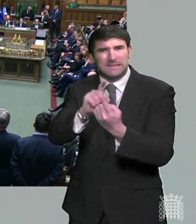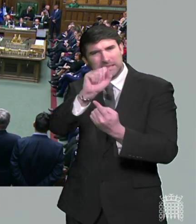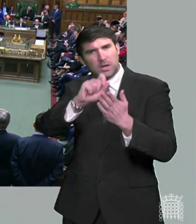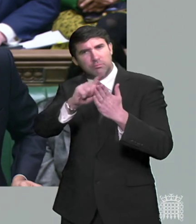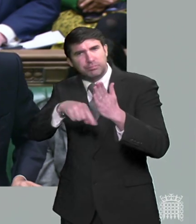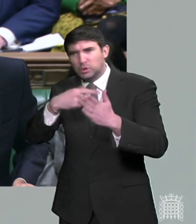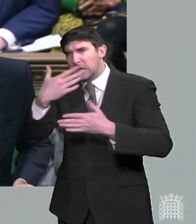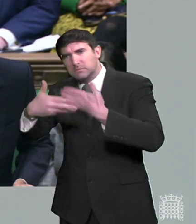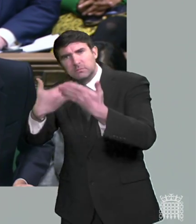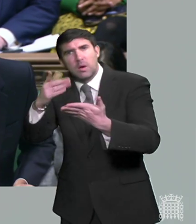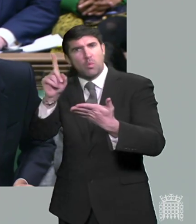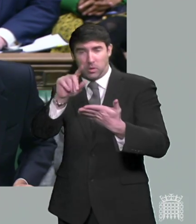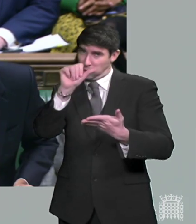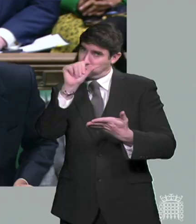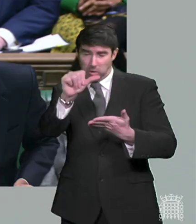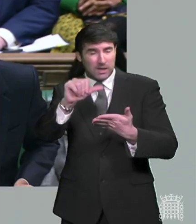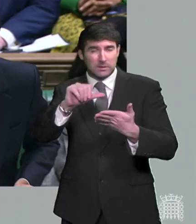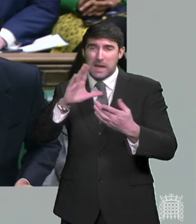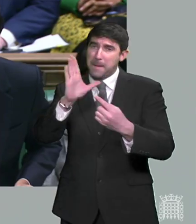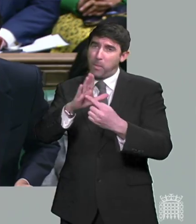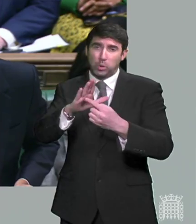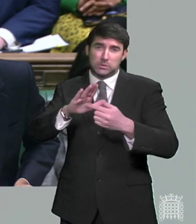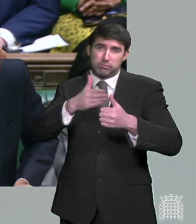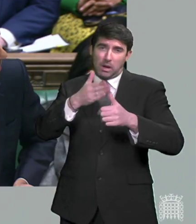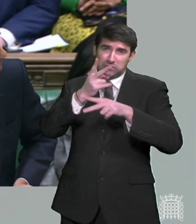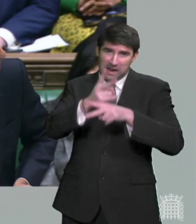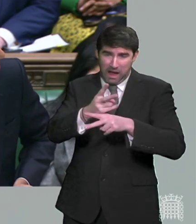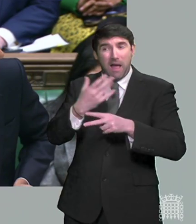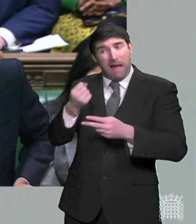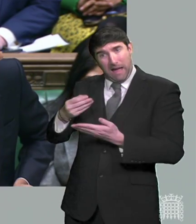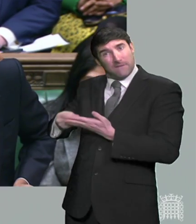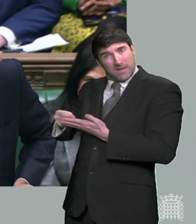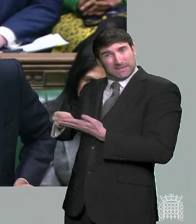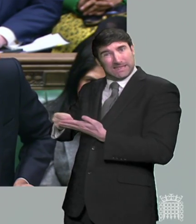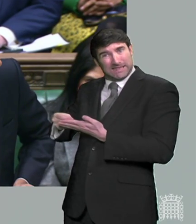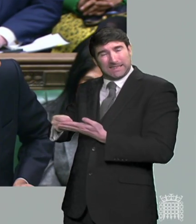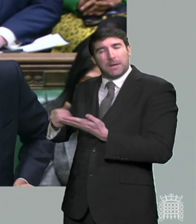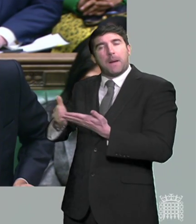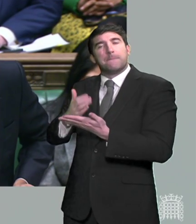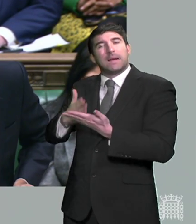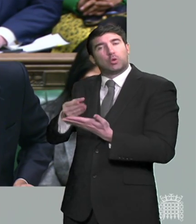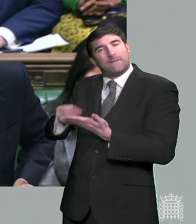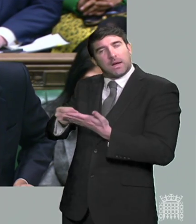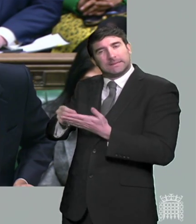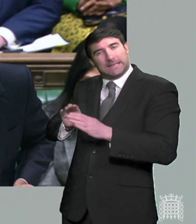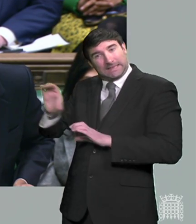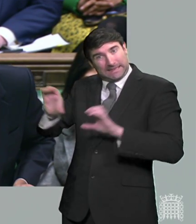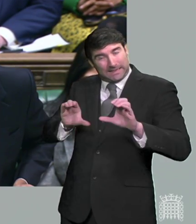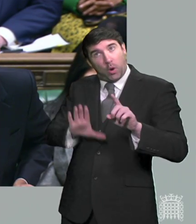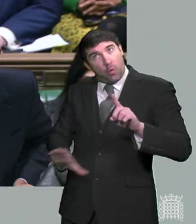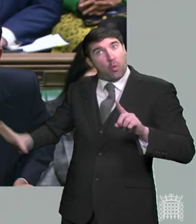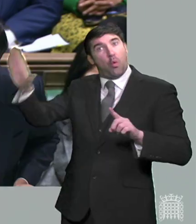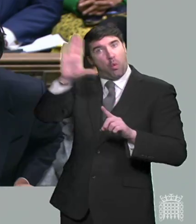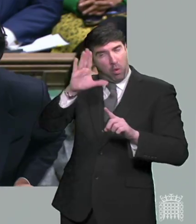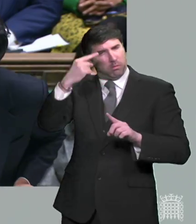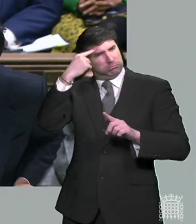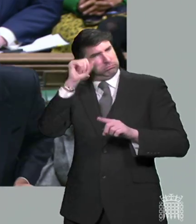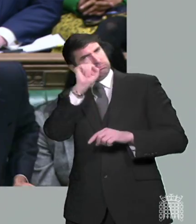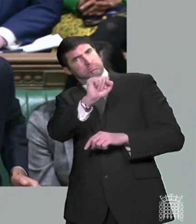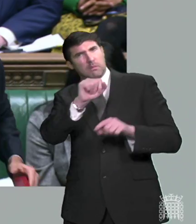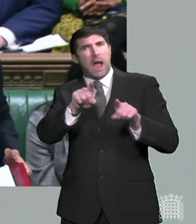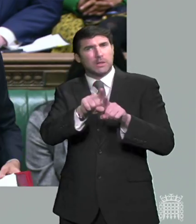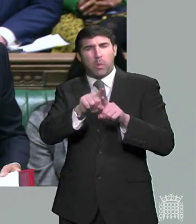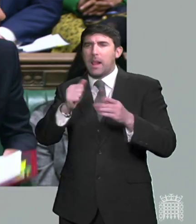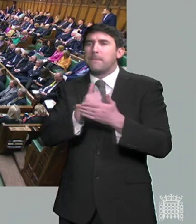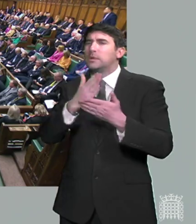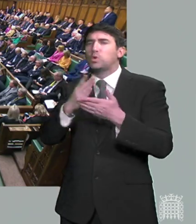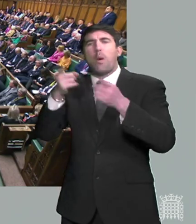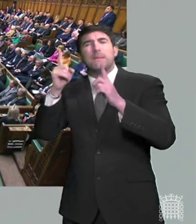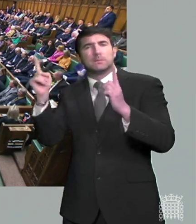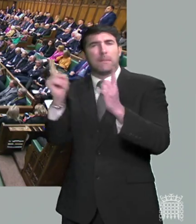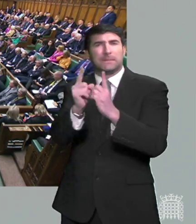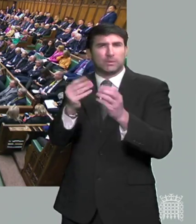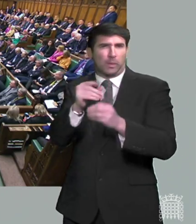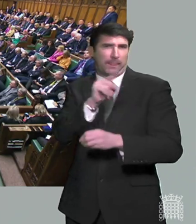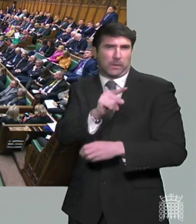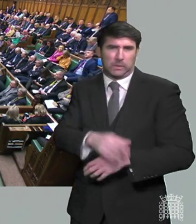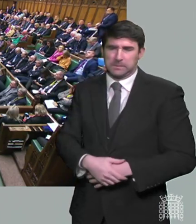He is right about the importance of primary care. There is more investment going in, but we want to ensure it works for his constituency, so I look forward to arranging a meeting with him and the relevant Minister.